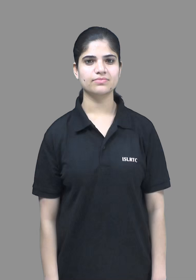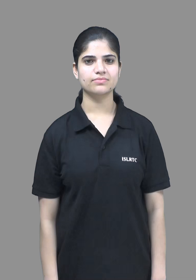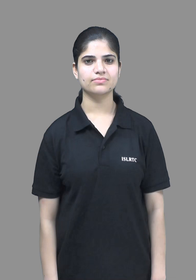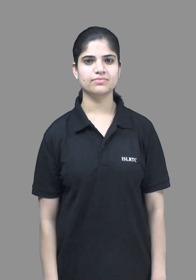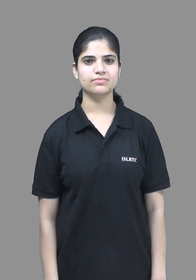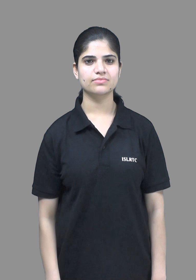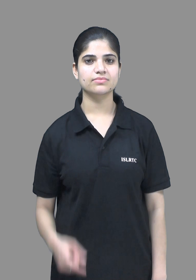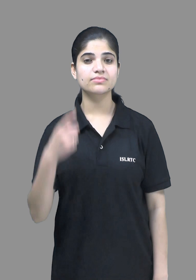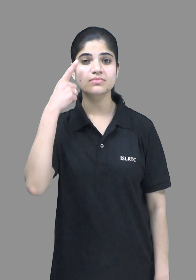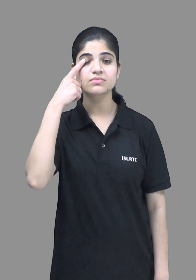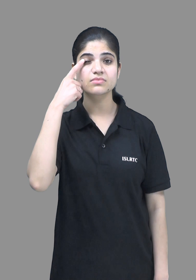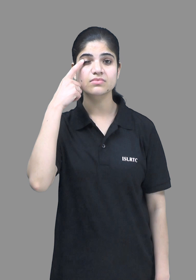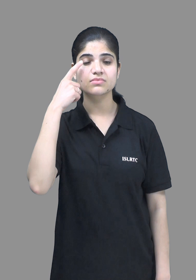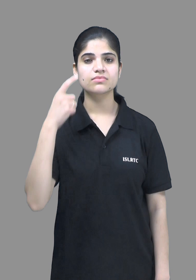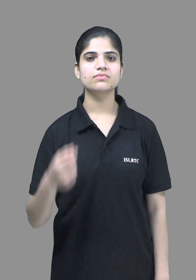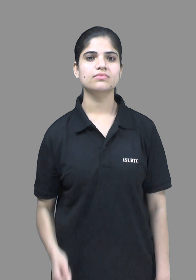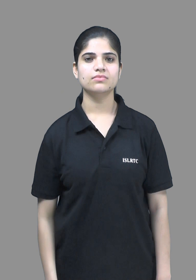Eye